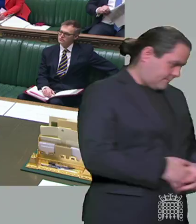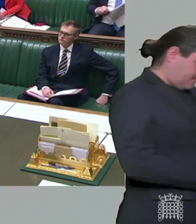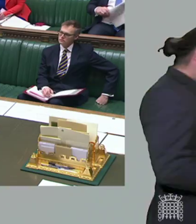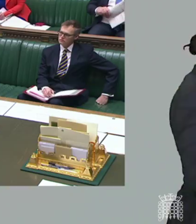I have looked